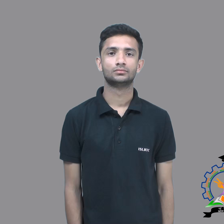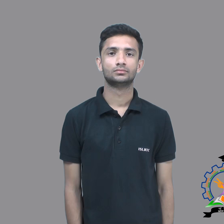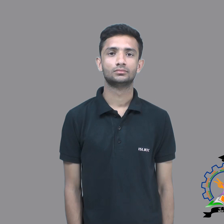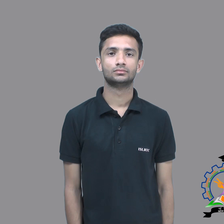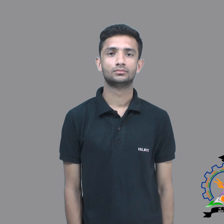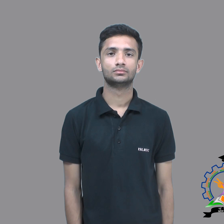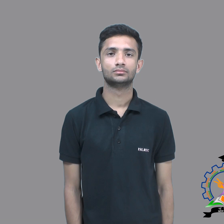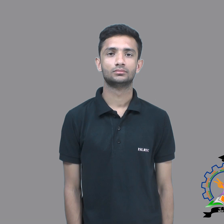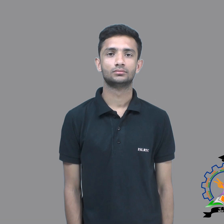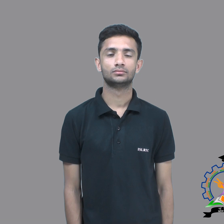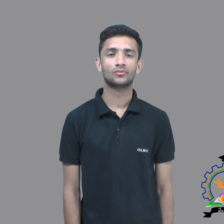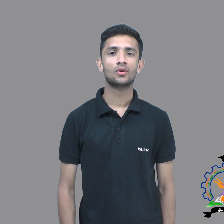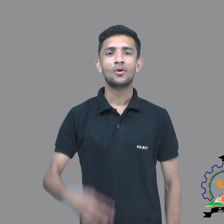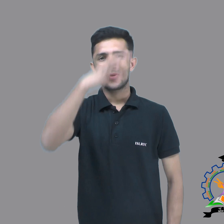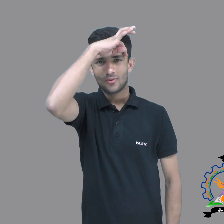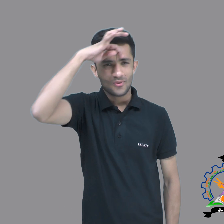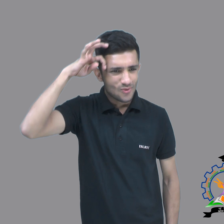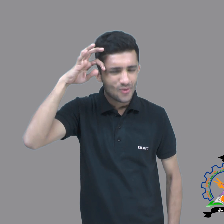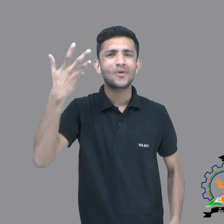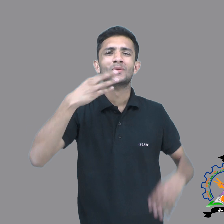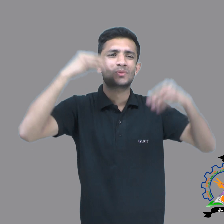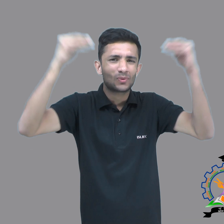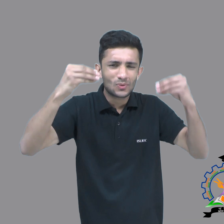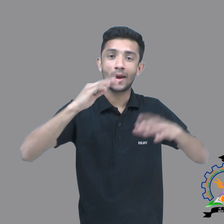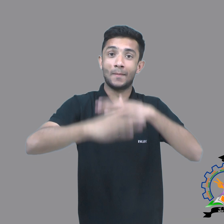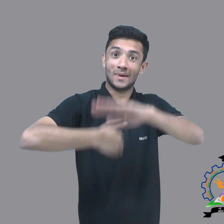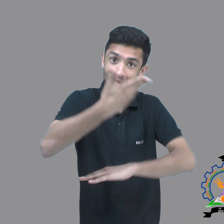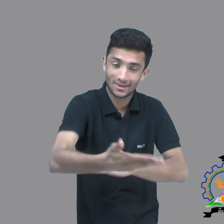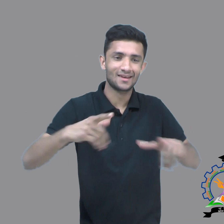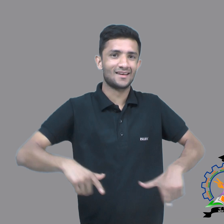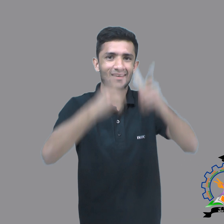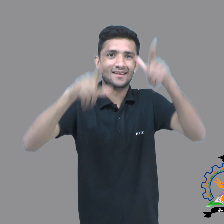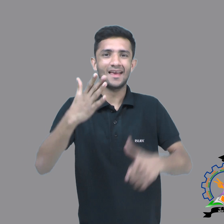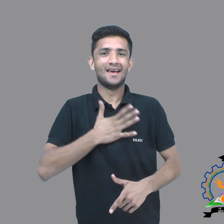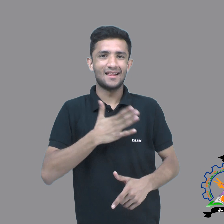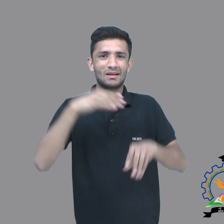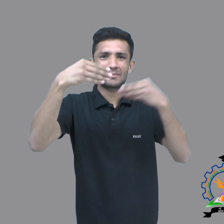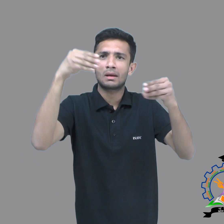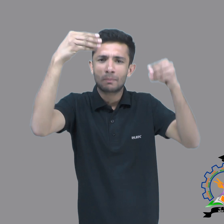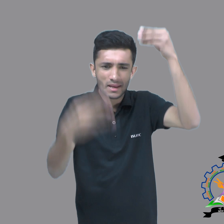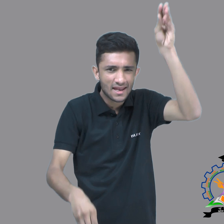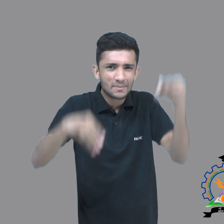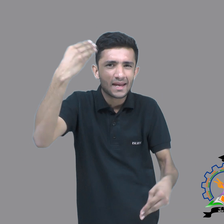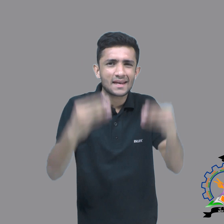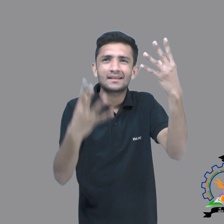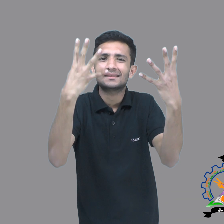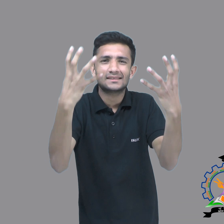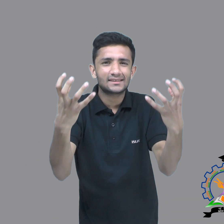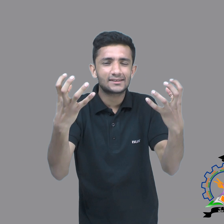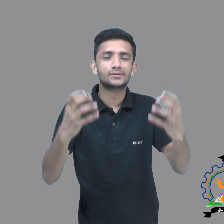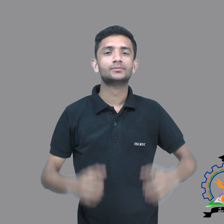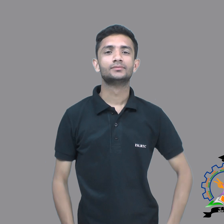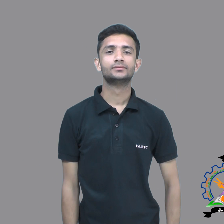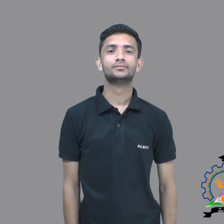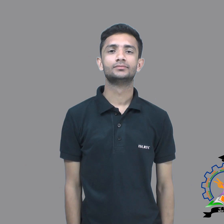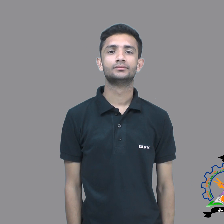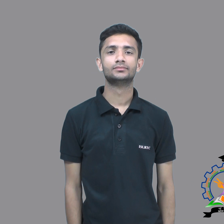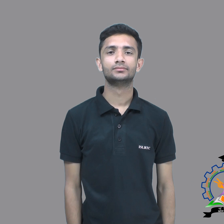Autumn